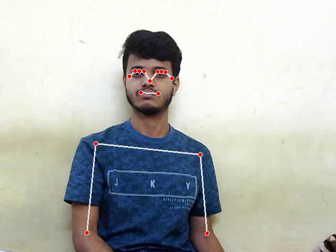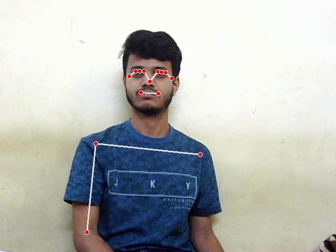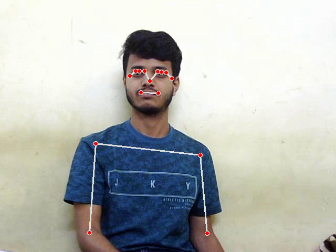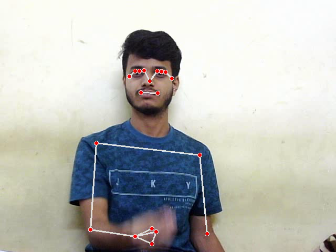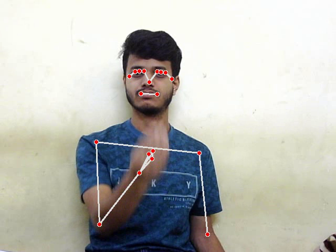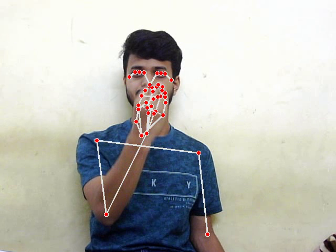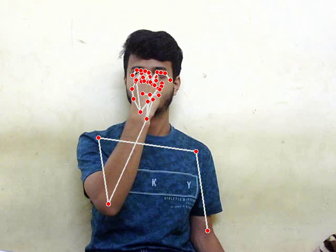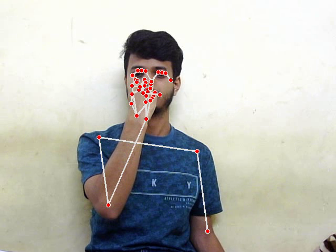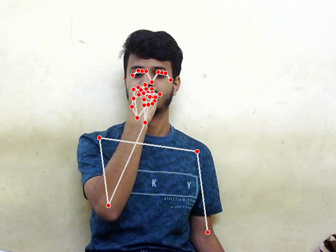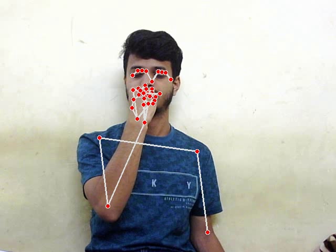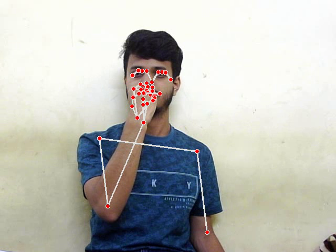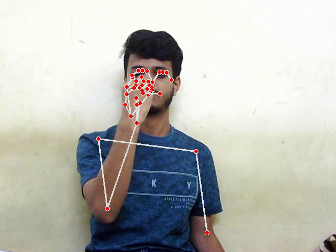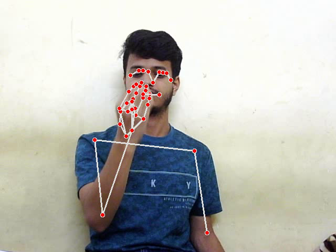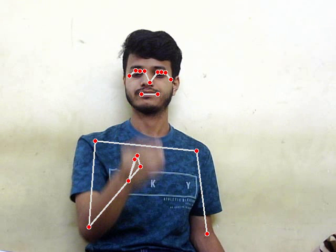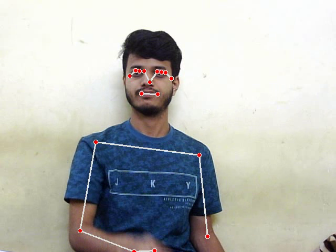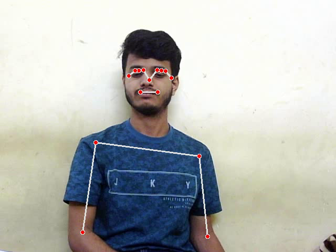eat